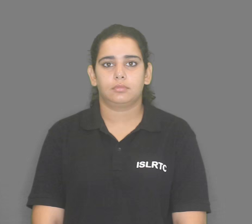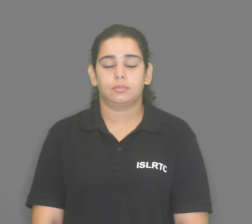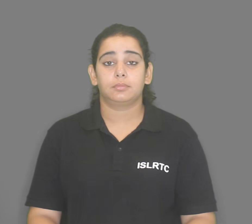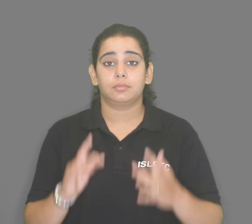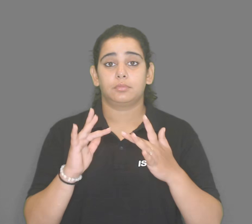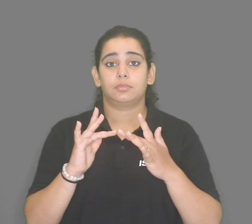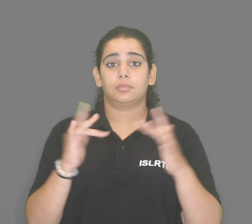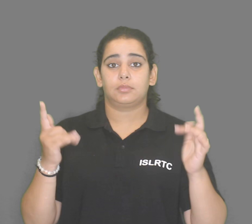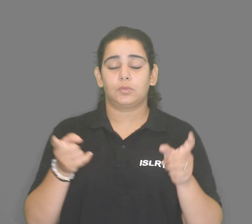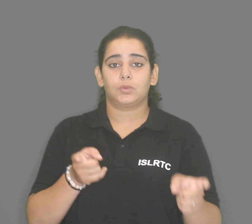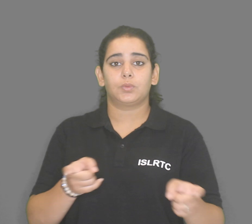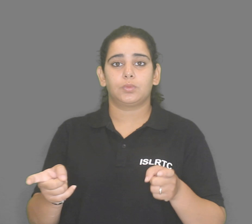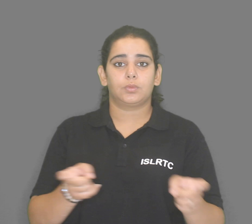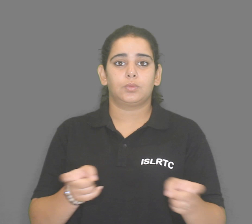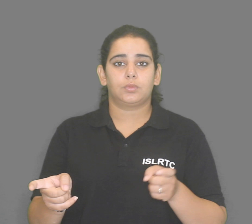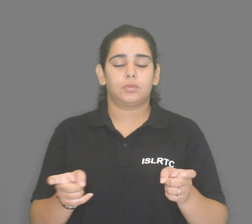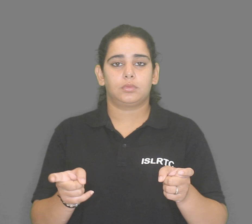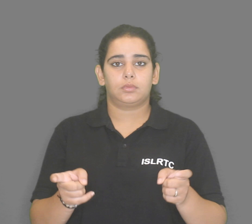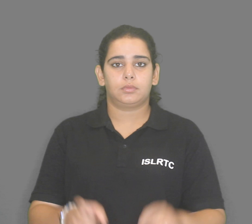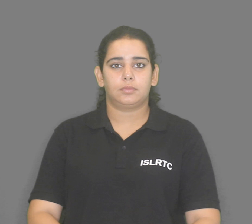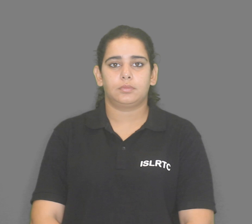Web Content Accessibility